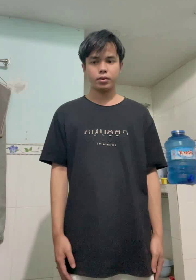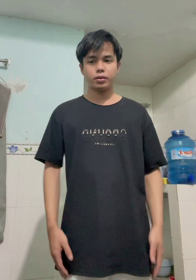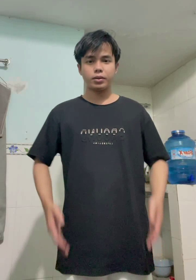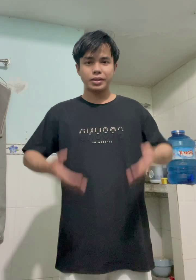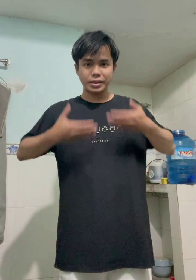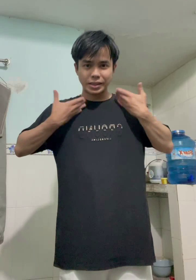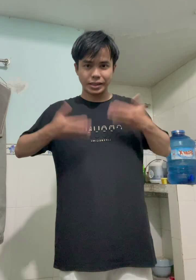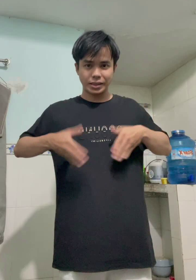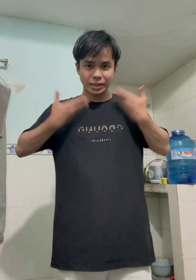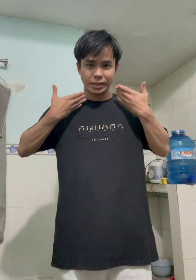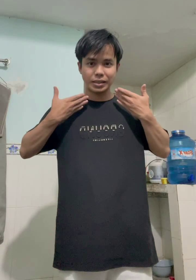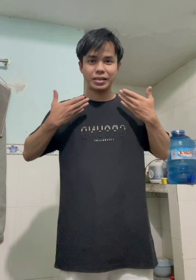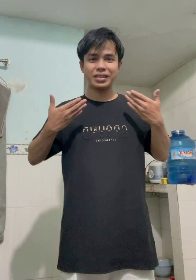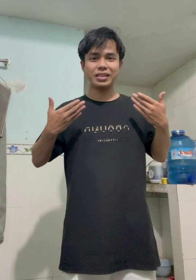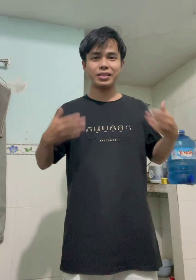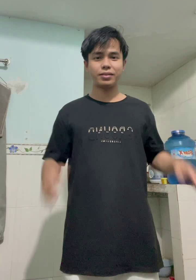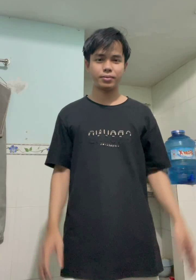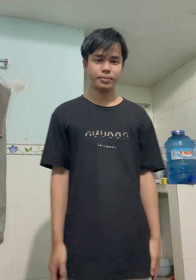vui ve